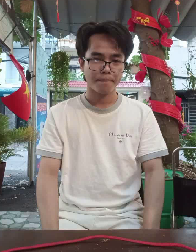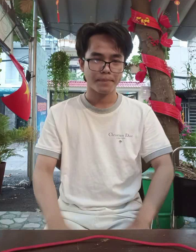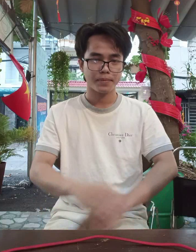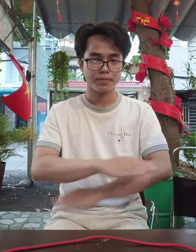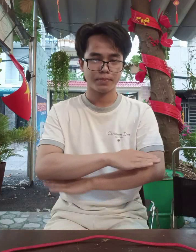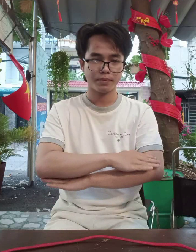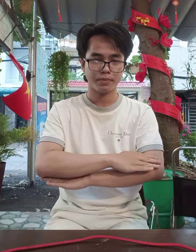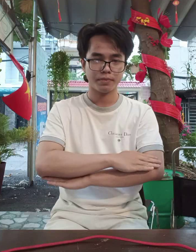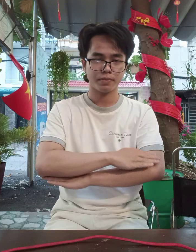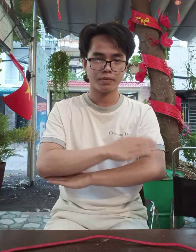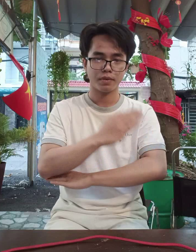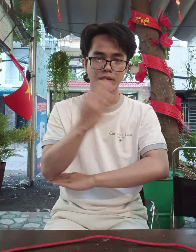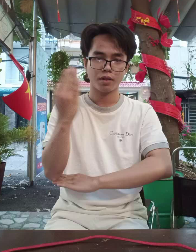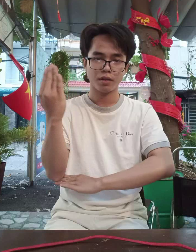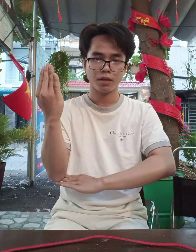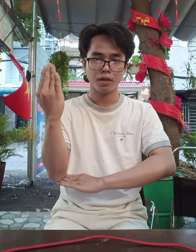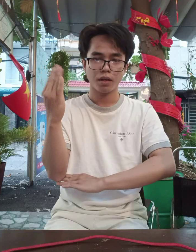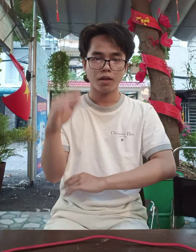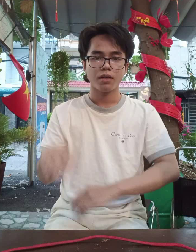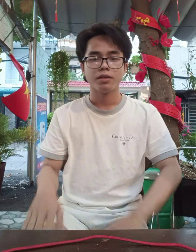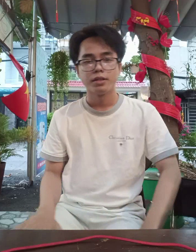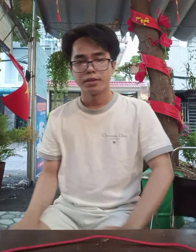buoi sang